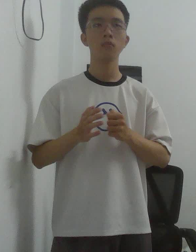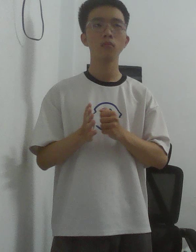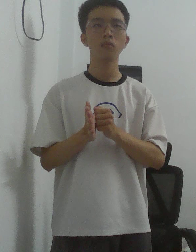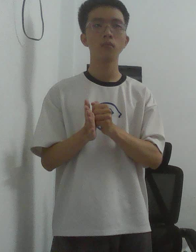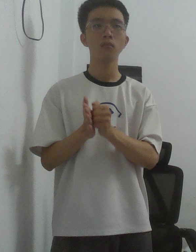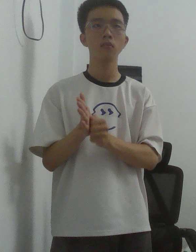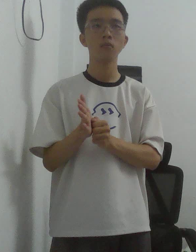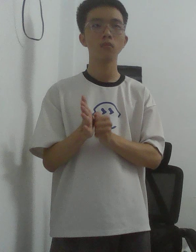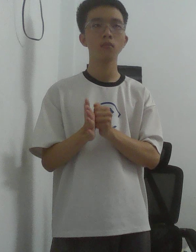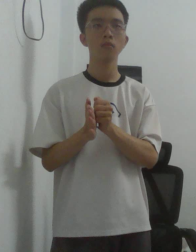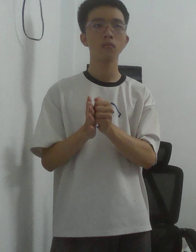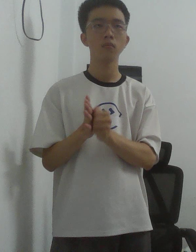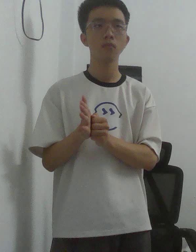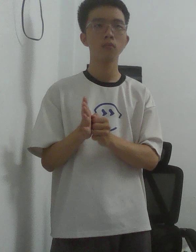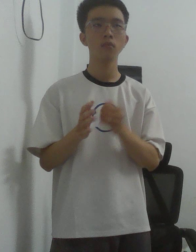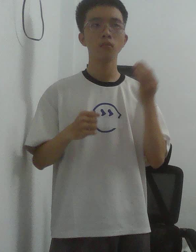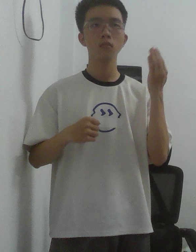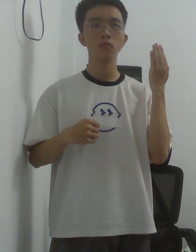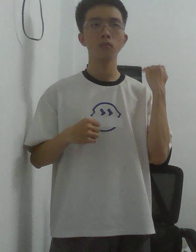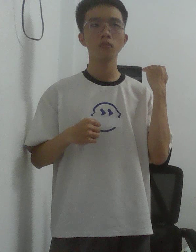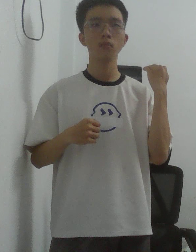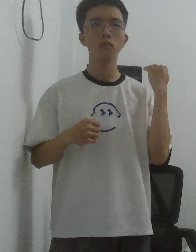thang truoc